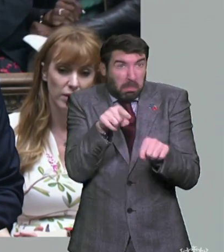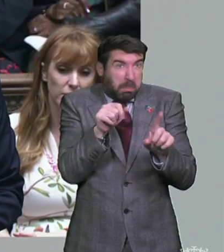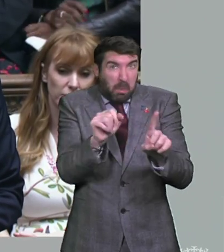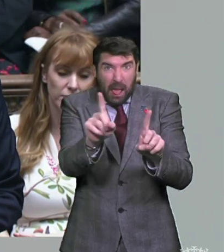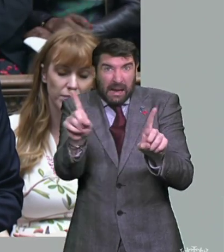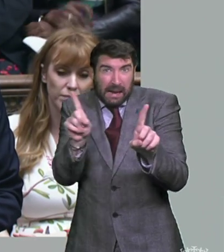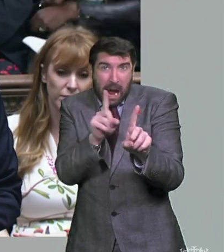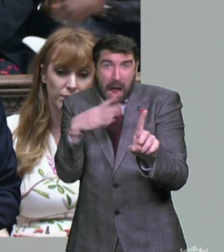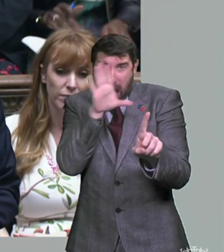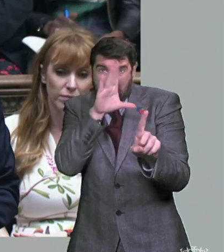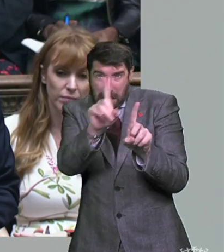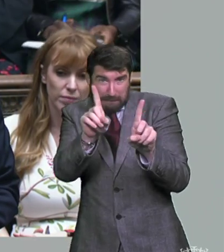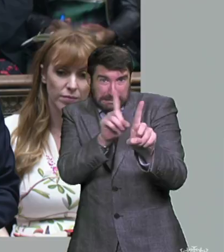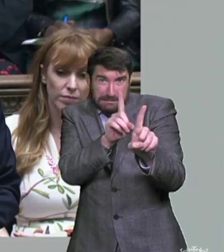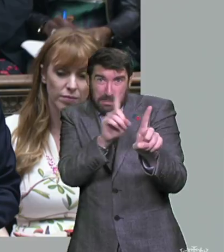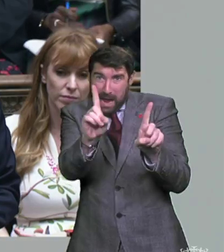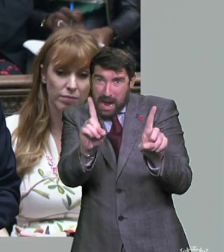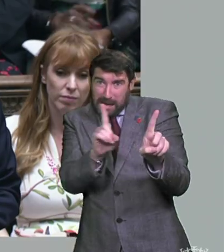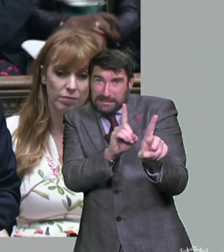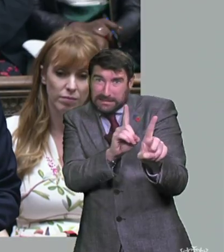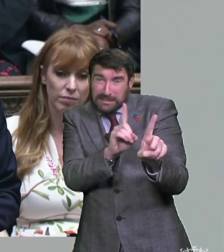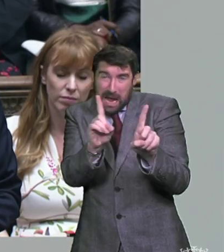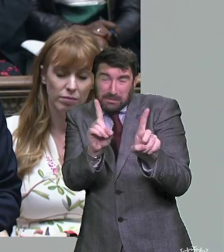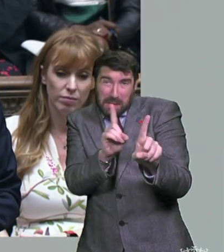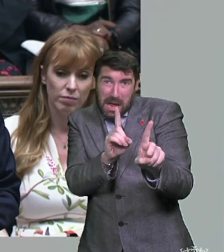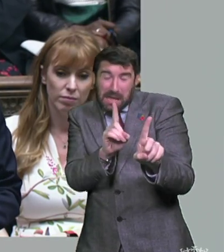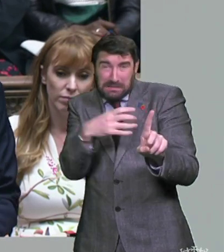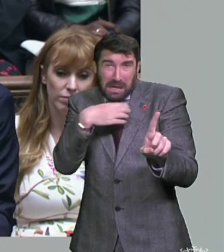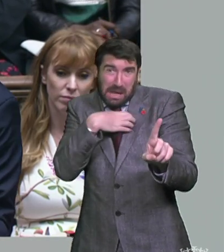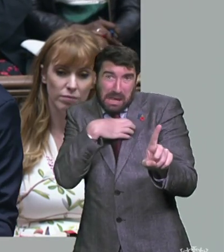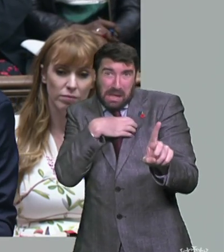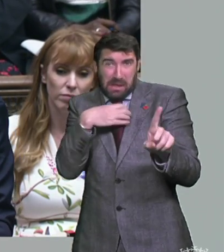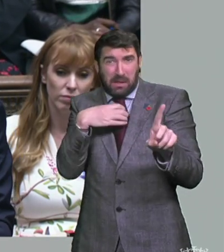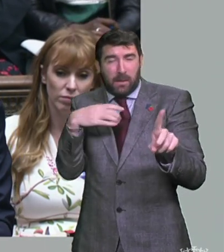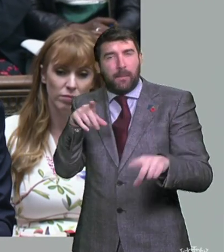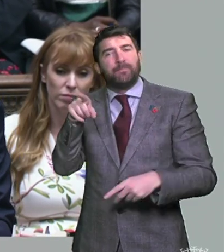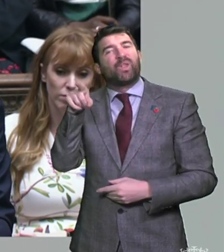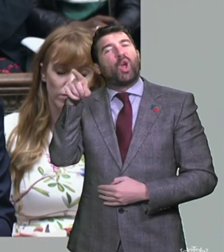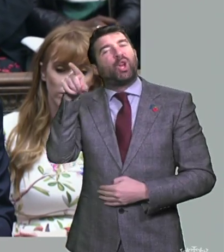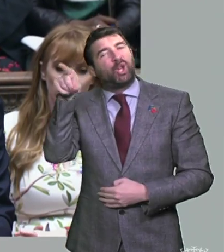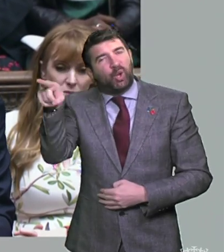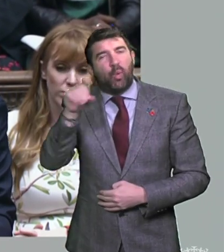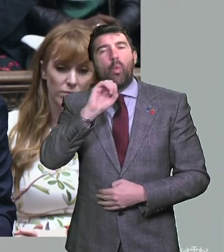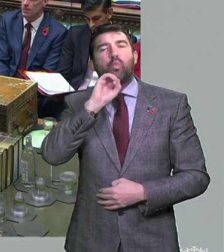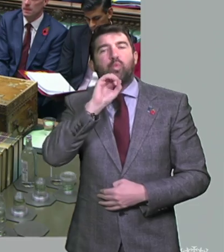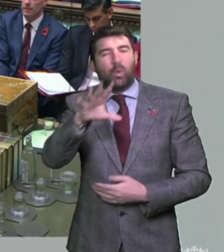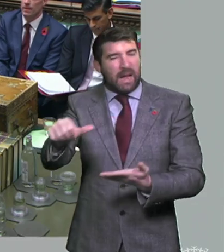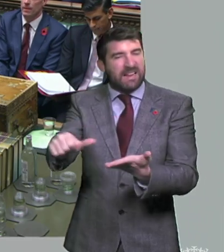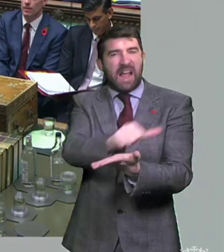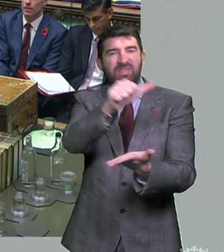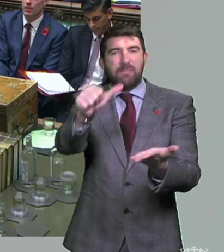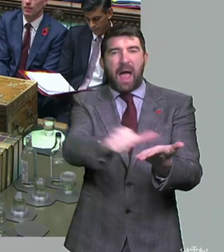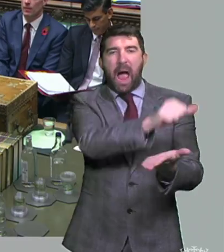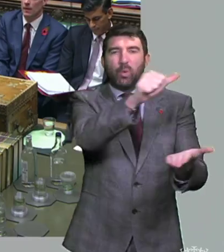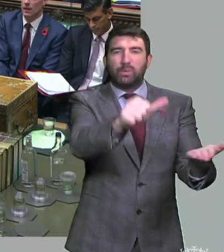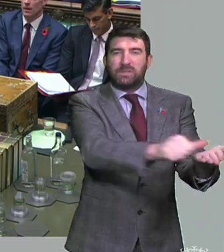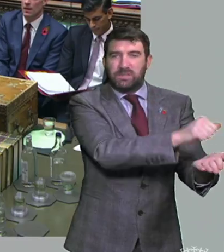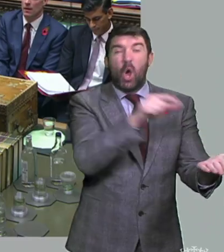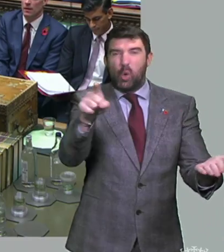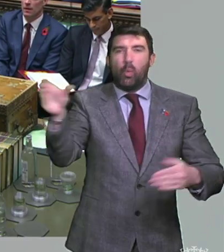What message does he think it sends when, rather than take on the bullies, he lines up alongside them and thanks them for their loyalty?